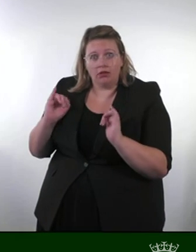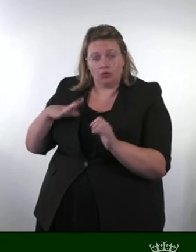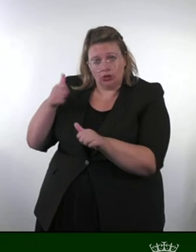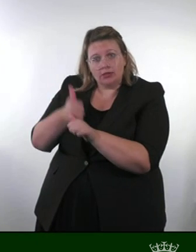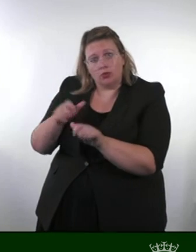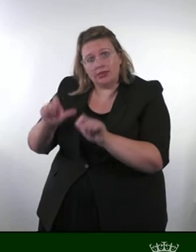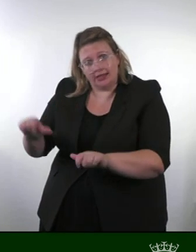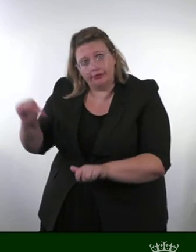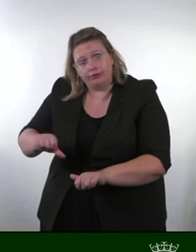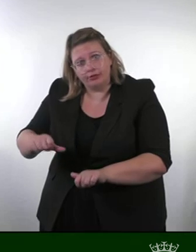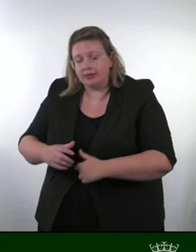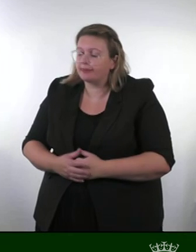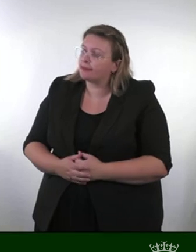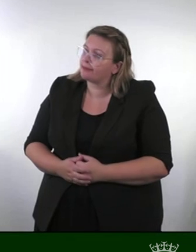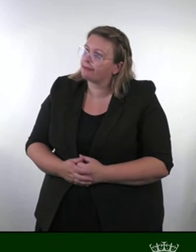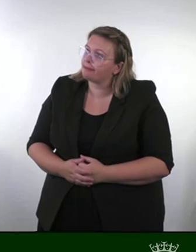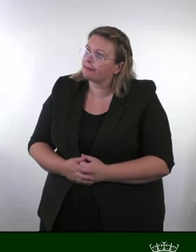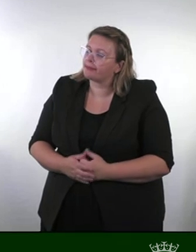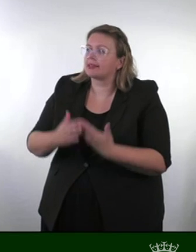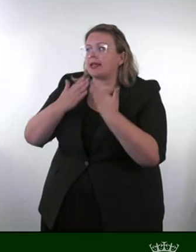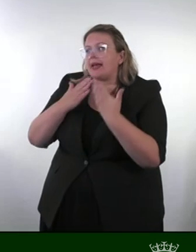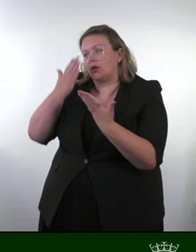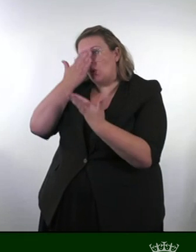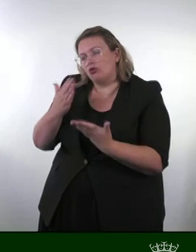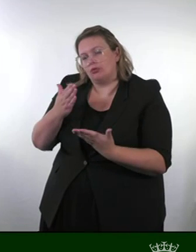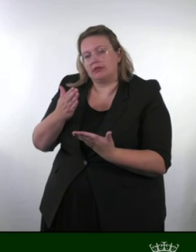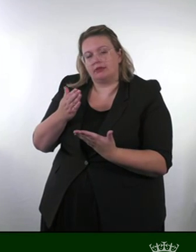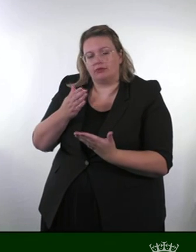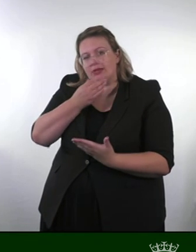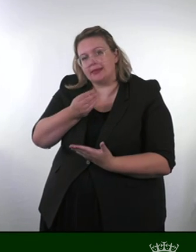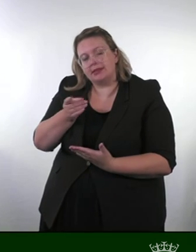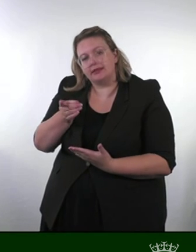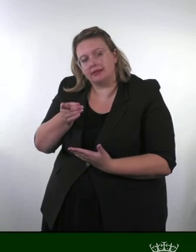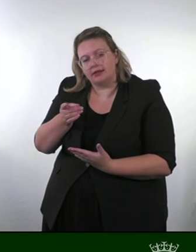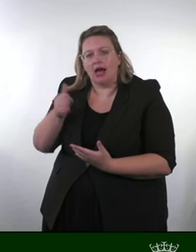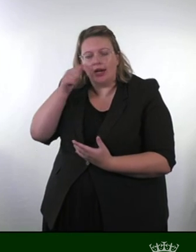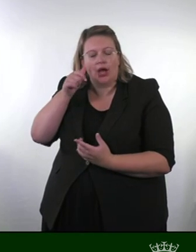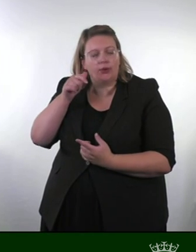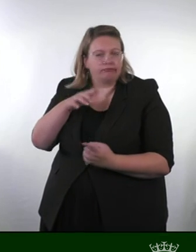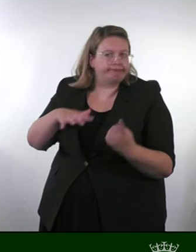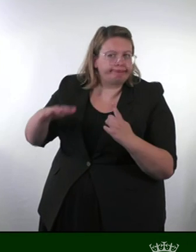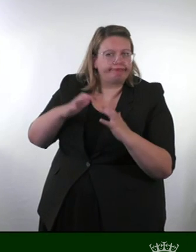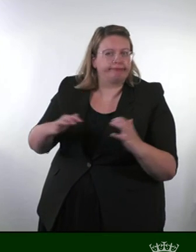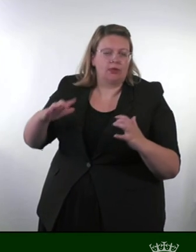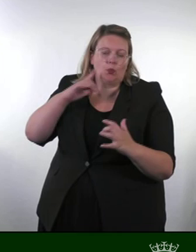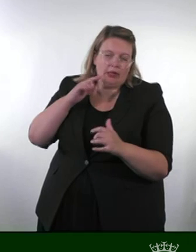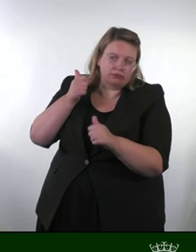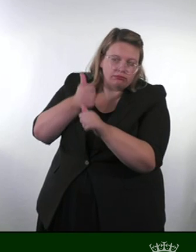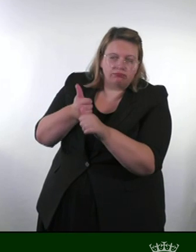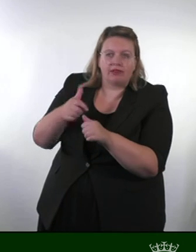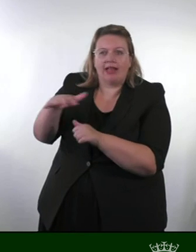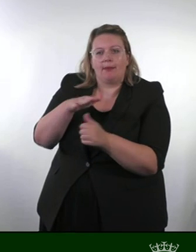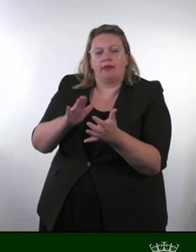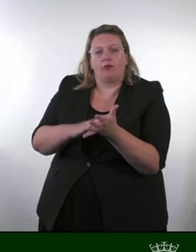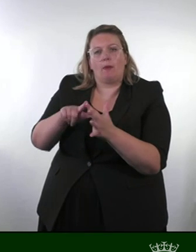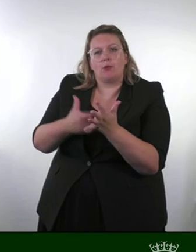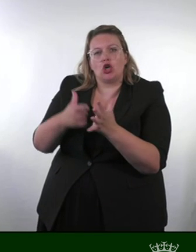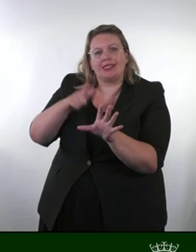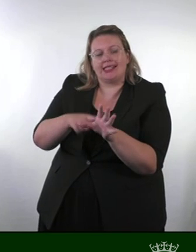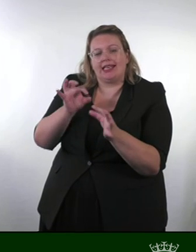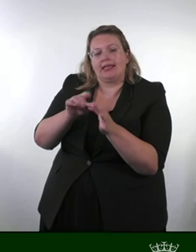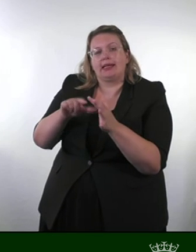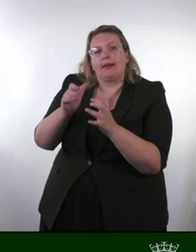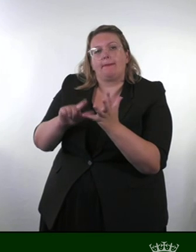I thank the honourable Gentleman, and I know that the whole House will join me in sending our deepest condolences to the family and friends of Mercy Baguma.